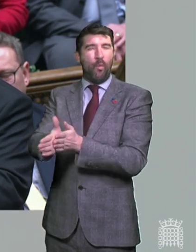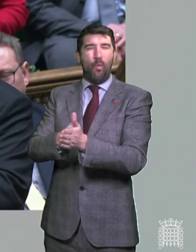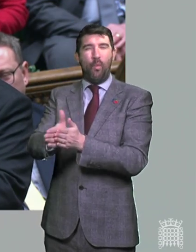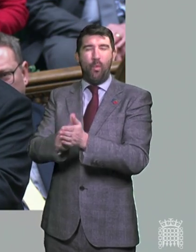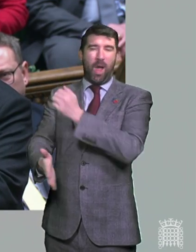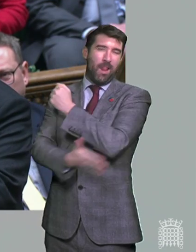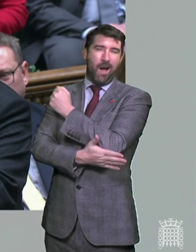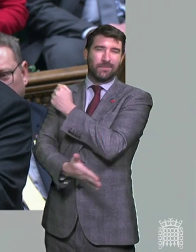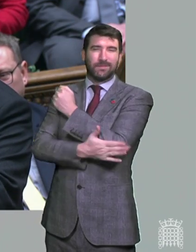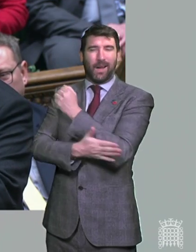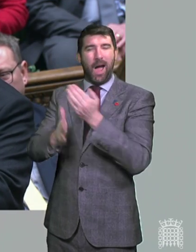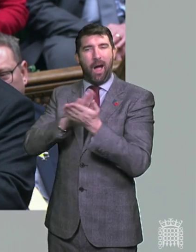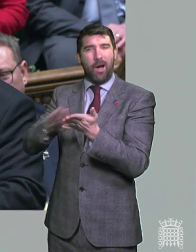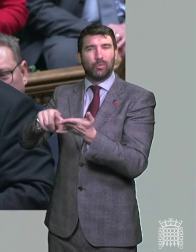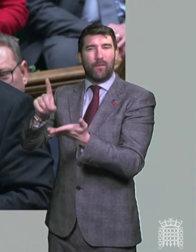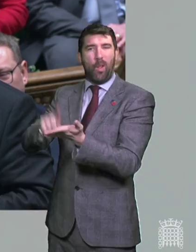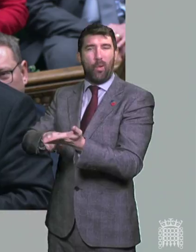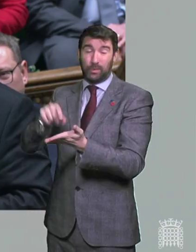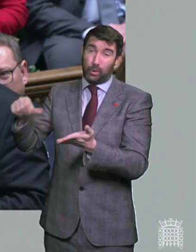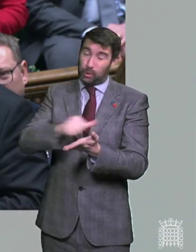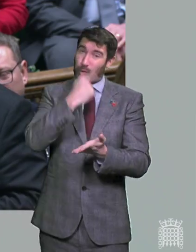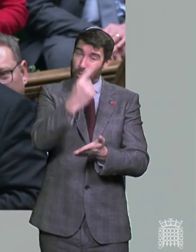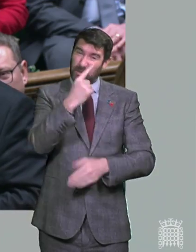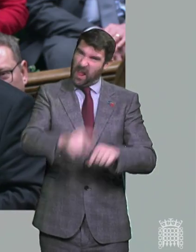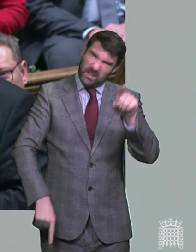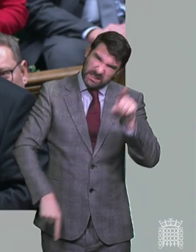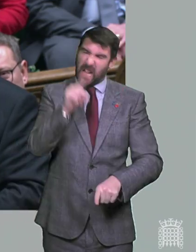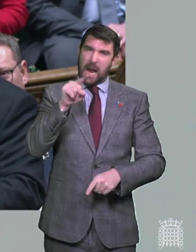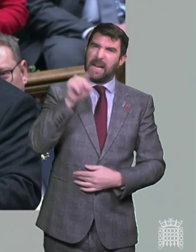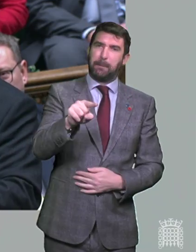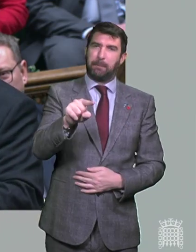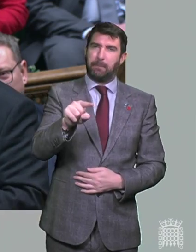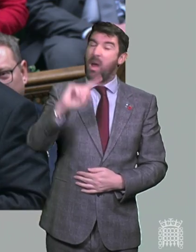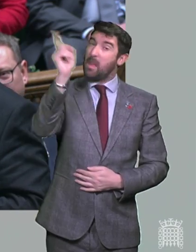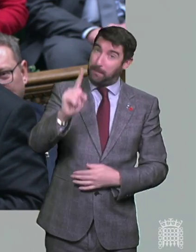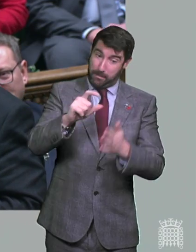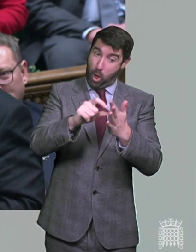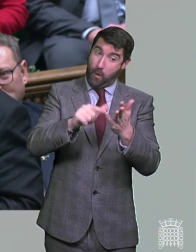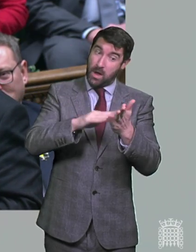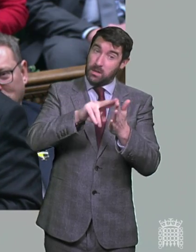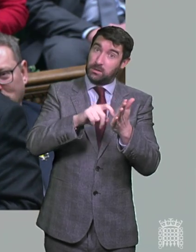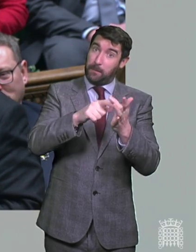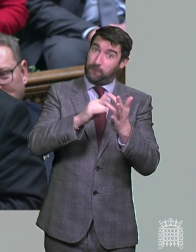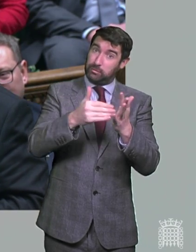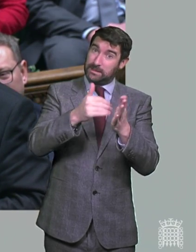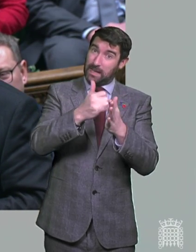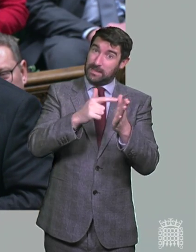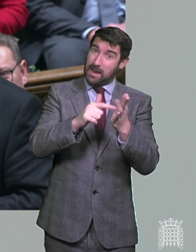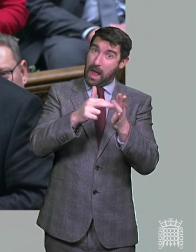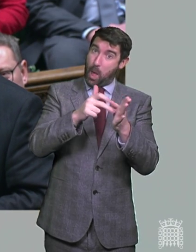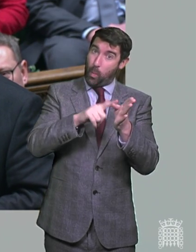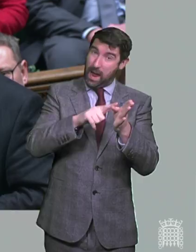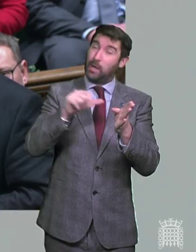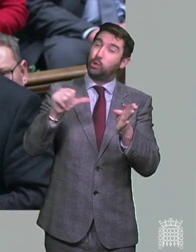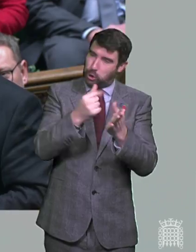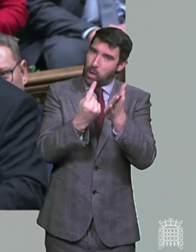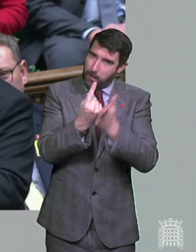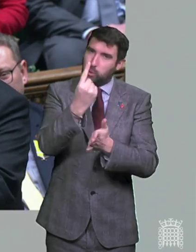He should be sacked from the Cabinet and the people of Dumfries and Galloway should be given the chance to sack the Tories in a by-election.